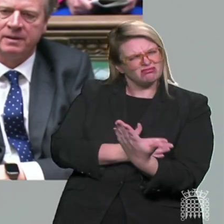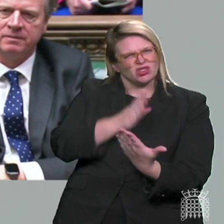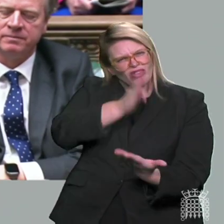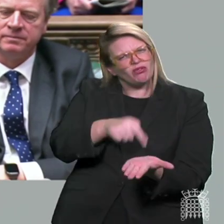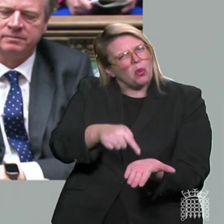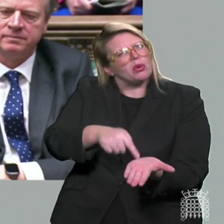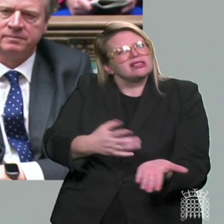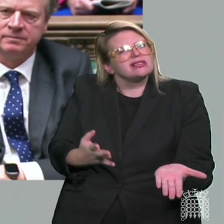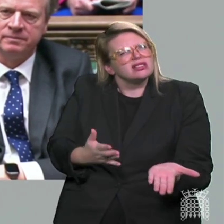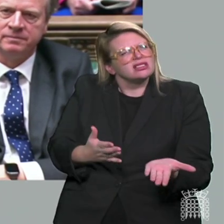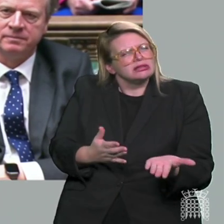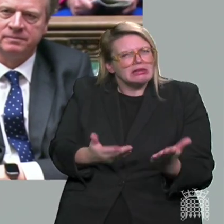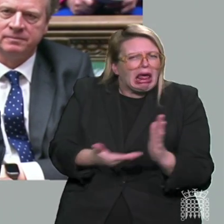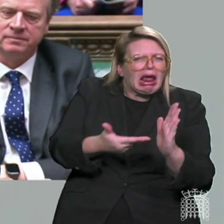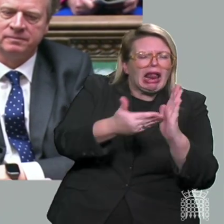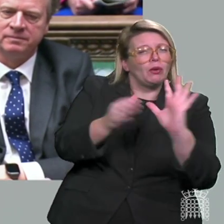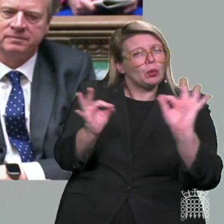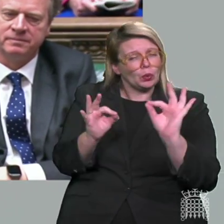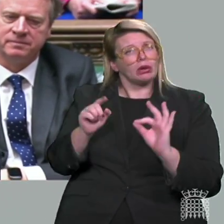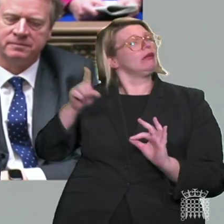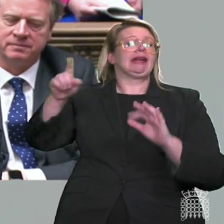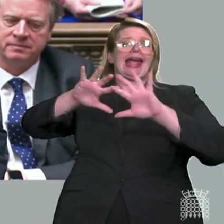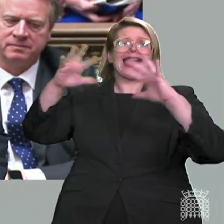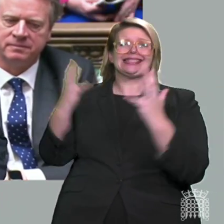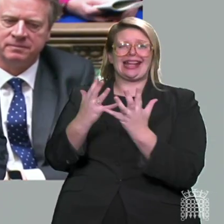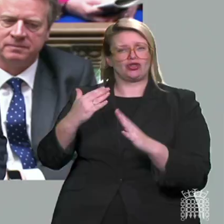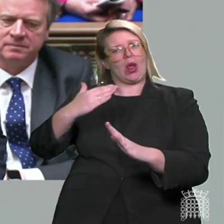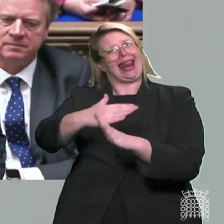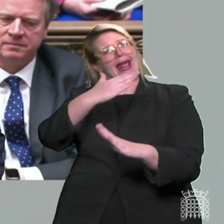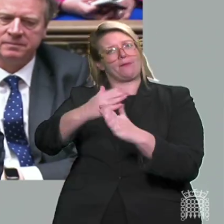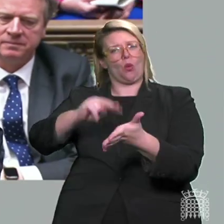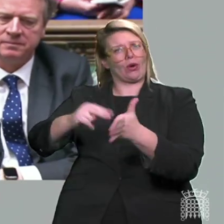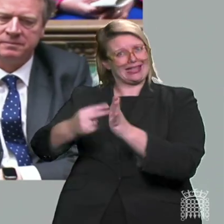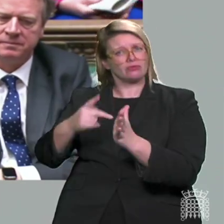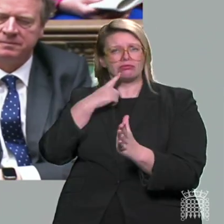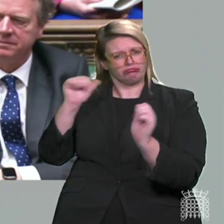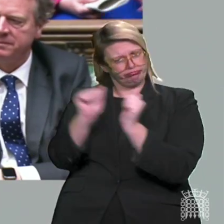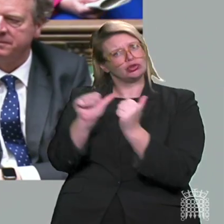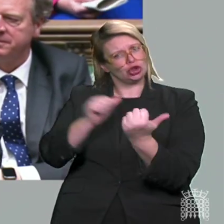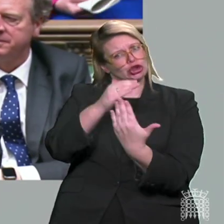This should not be controversial. The International Labour Organisation supports minimum service levels.